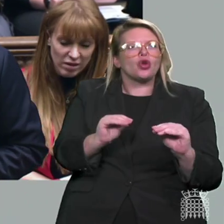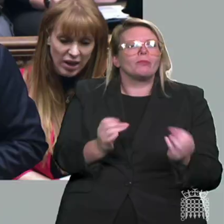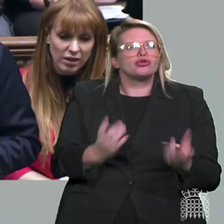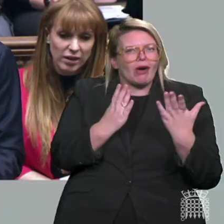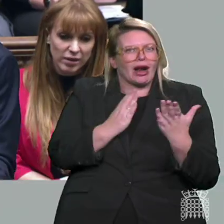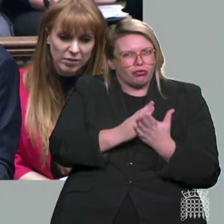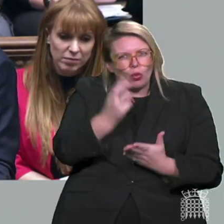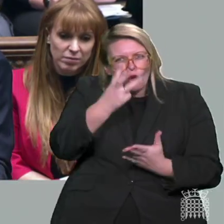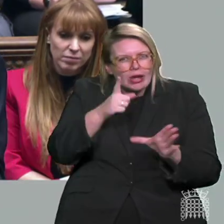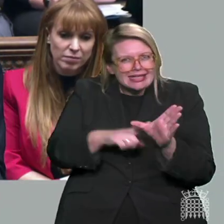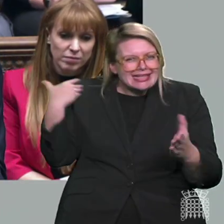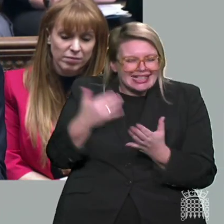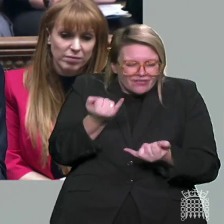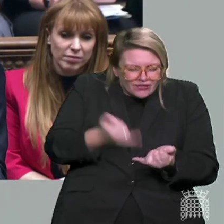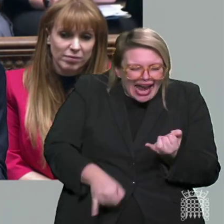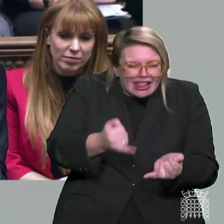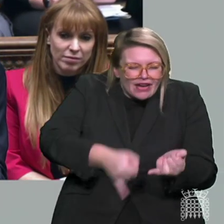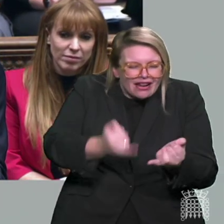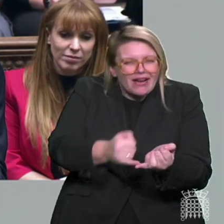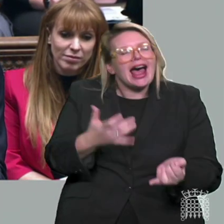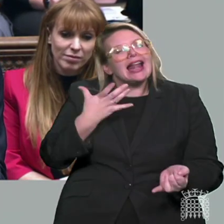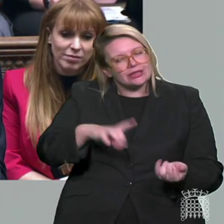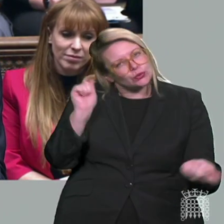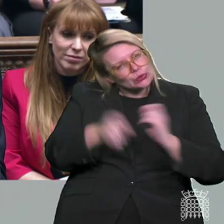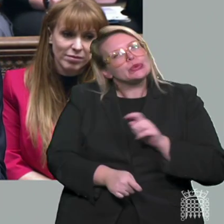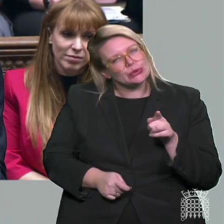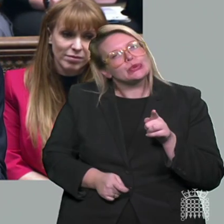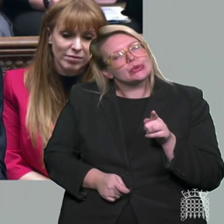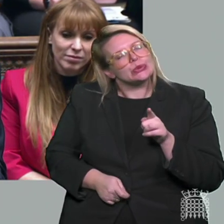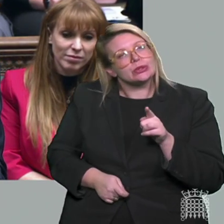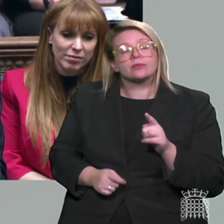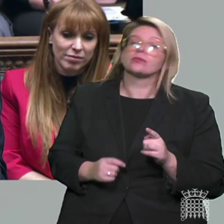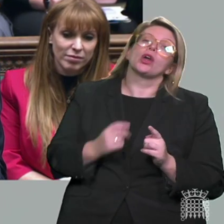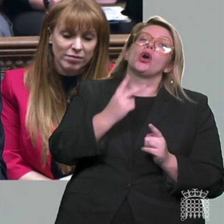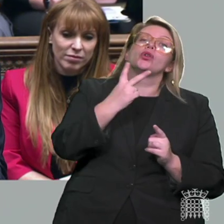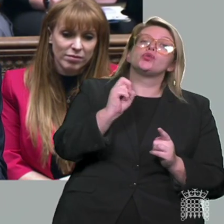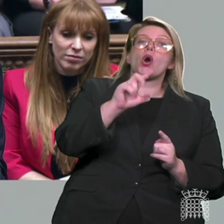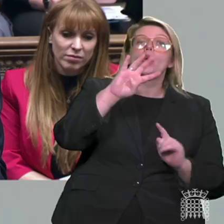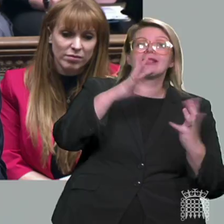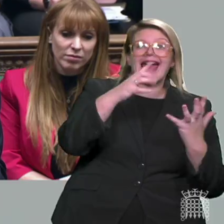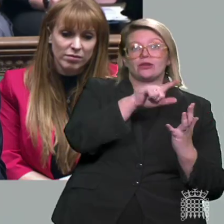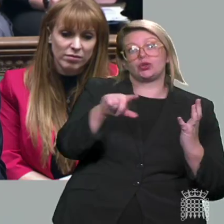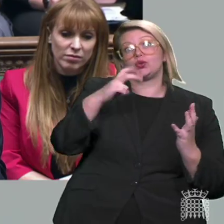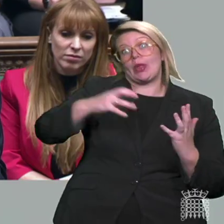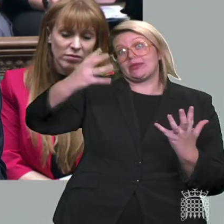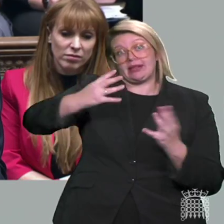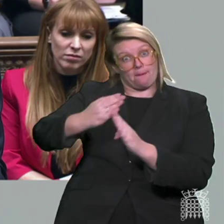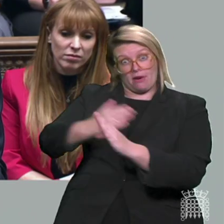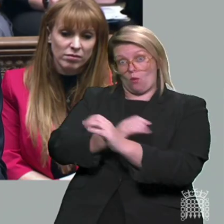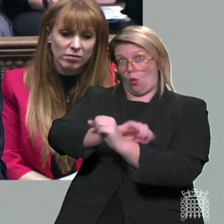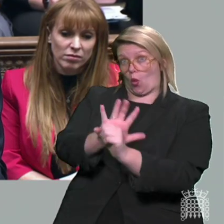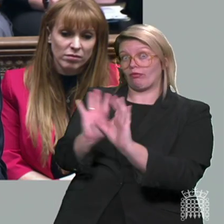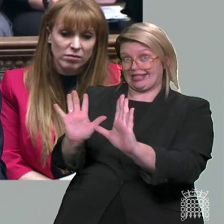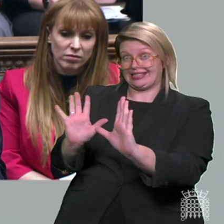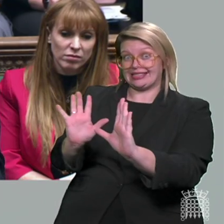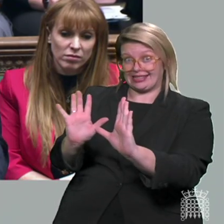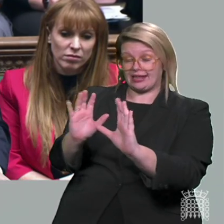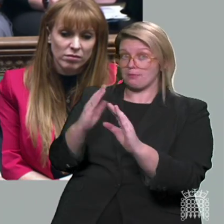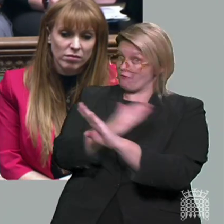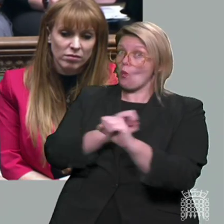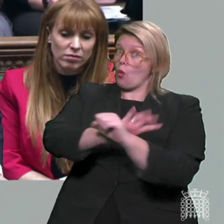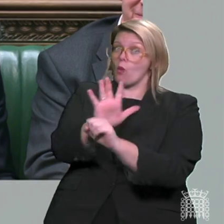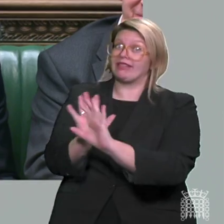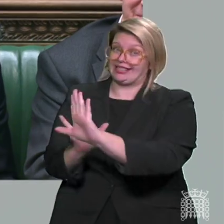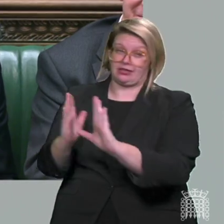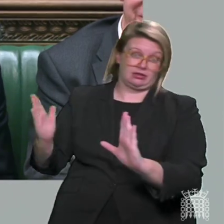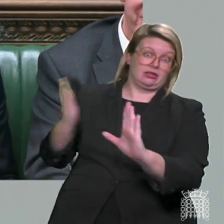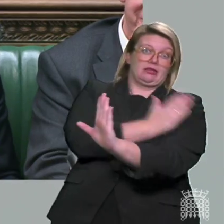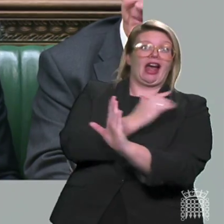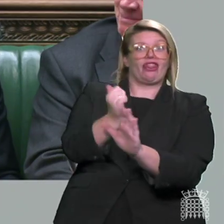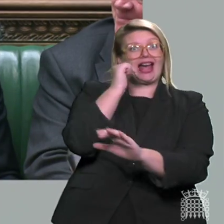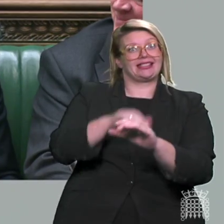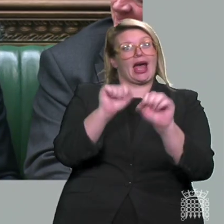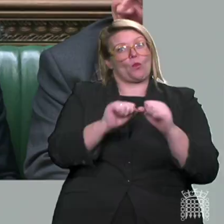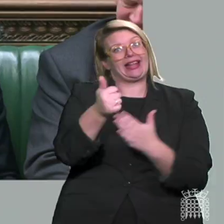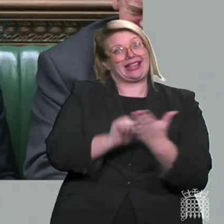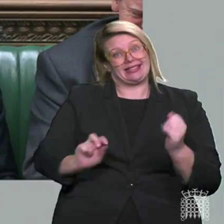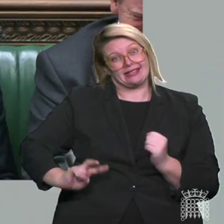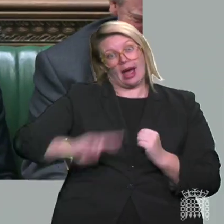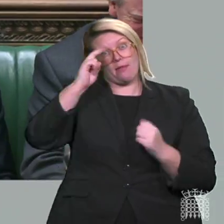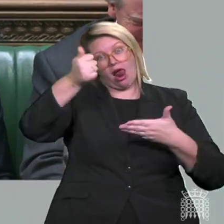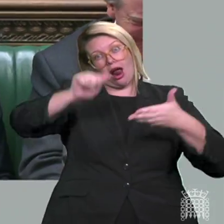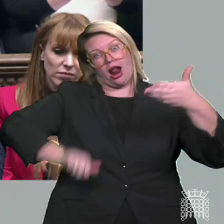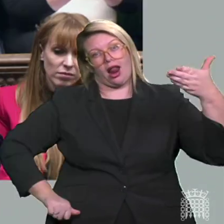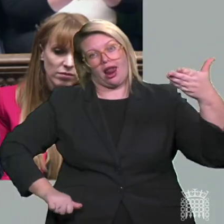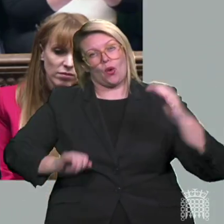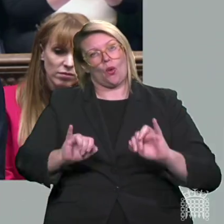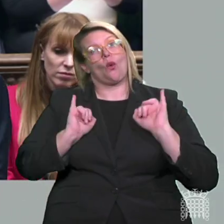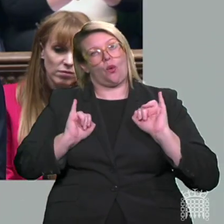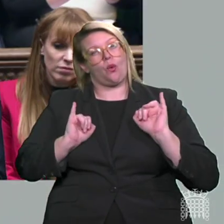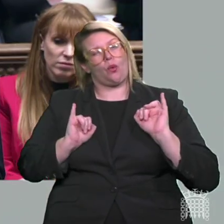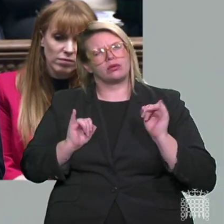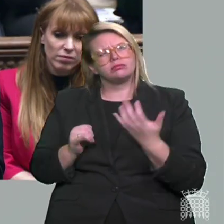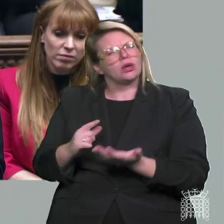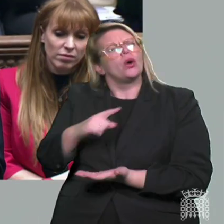Between 2010 and 2019, before anyone had heard of covid——the number of people stuck on the NHS waiting list doubled.